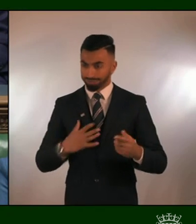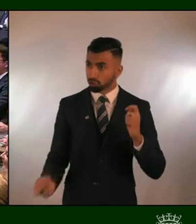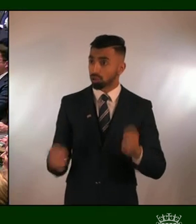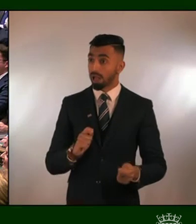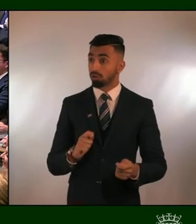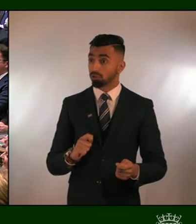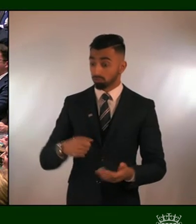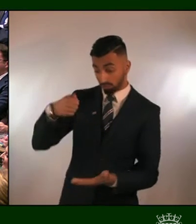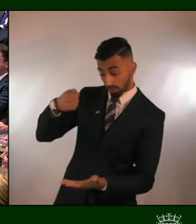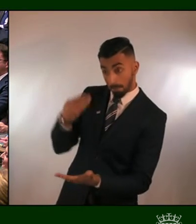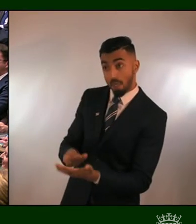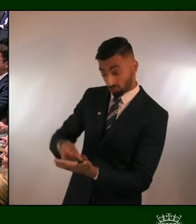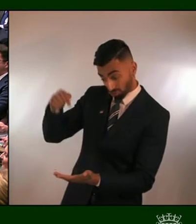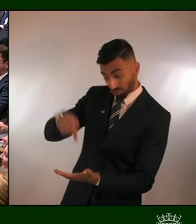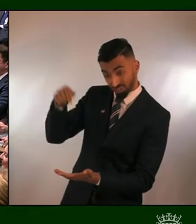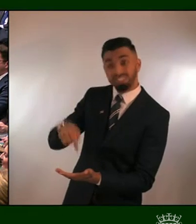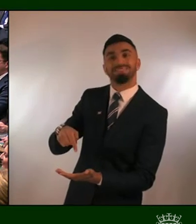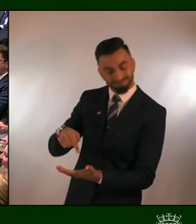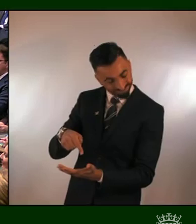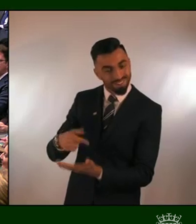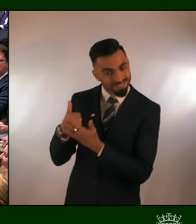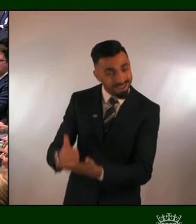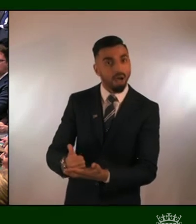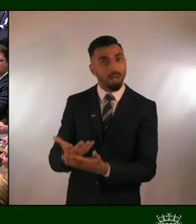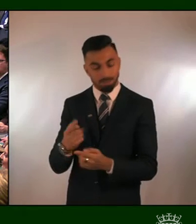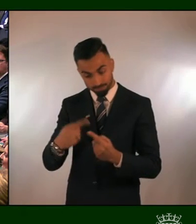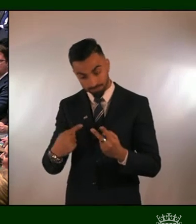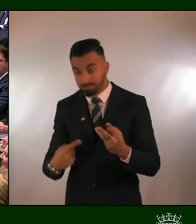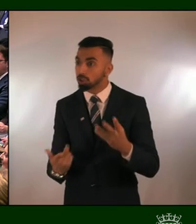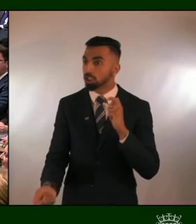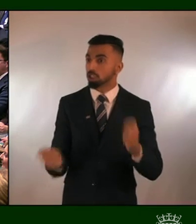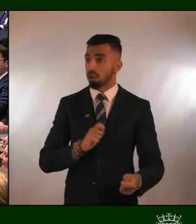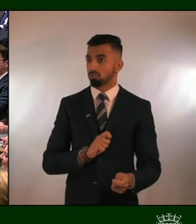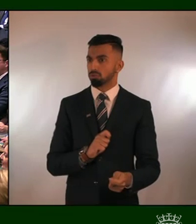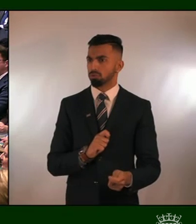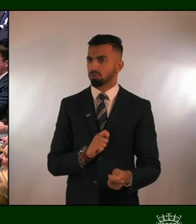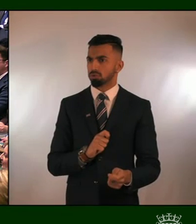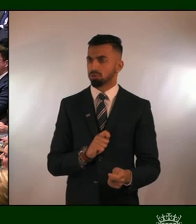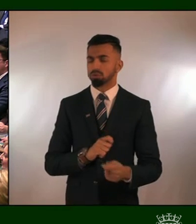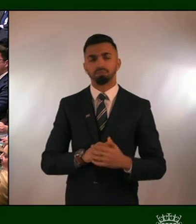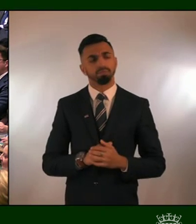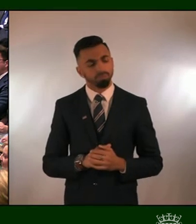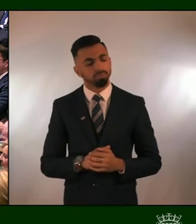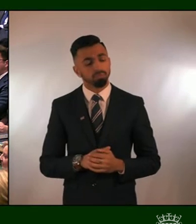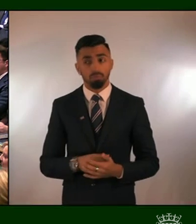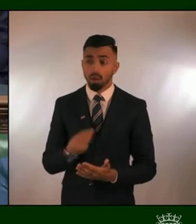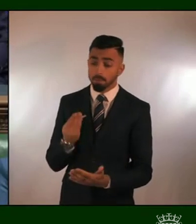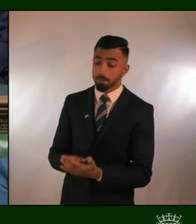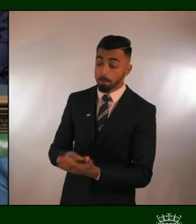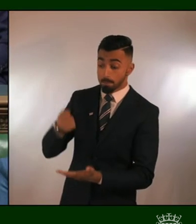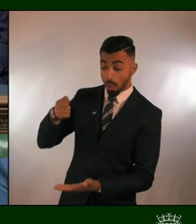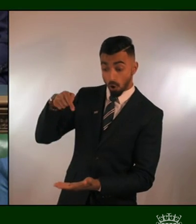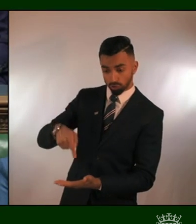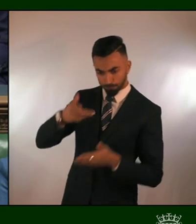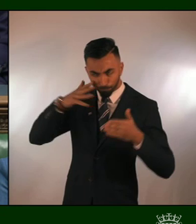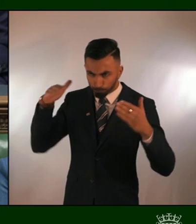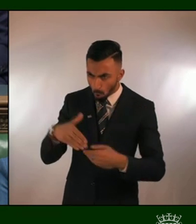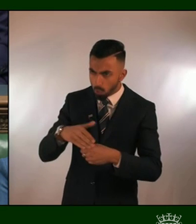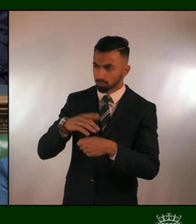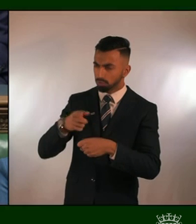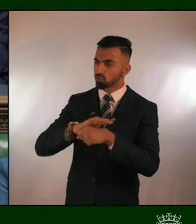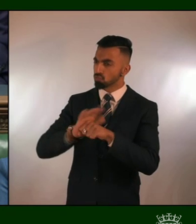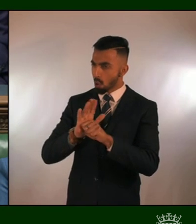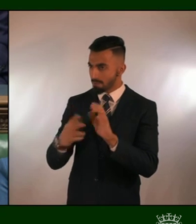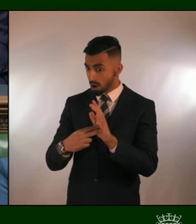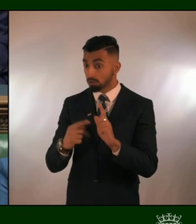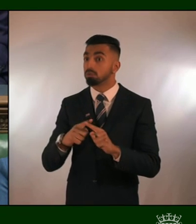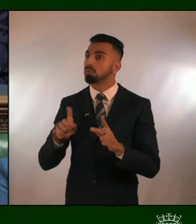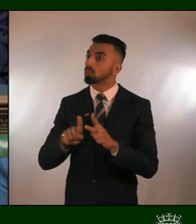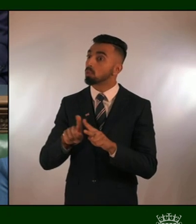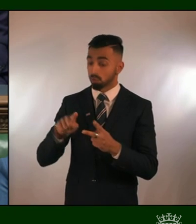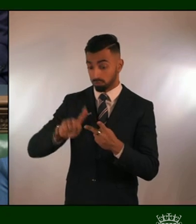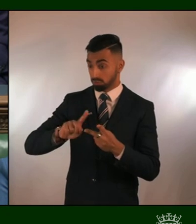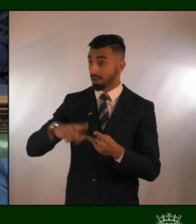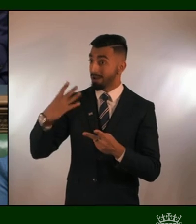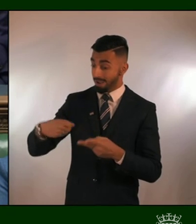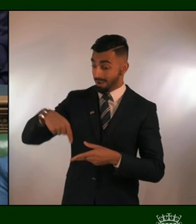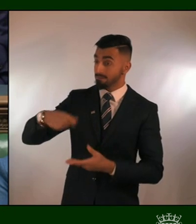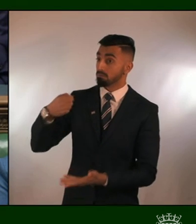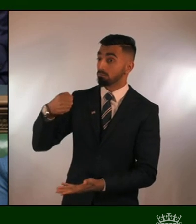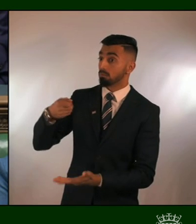Yes, as we deal with coronavirus, it is a Budget that provides for security today, but it is also a plan for prosperity tomorrow.